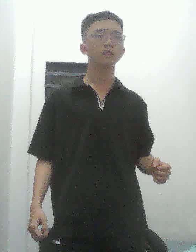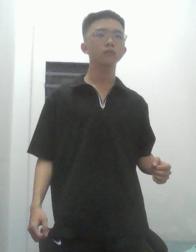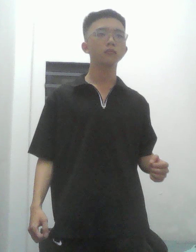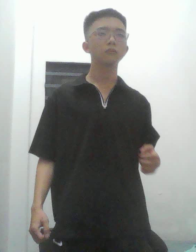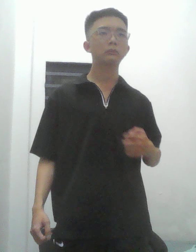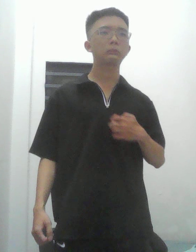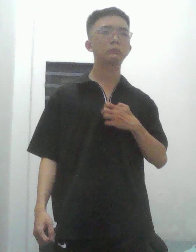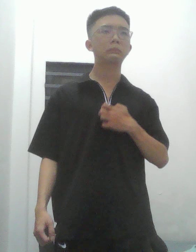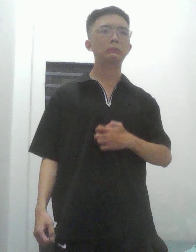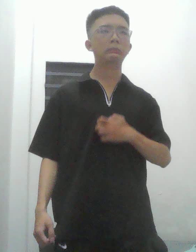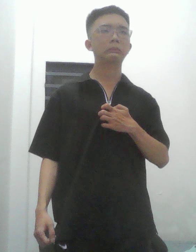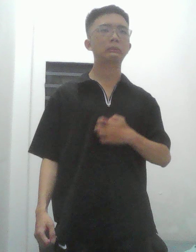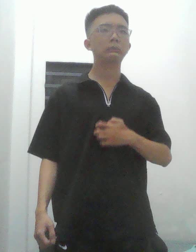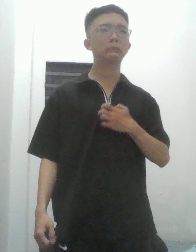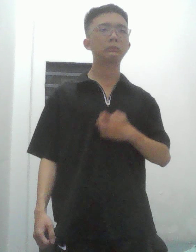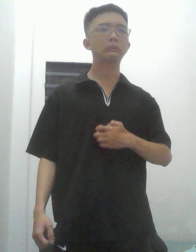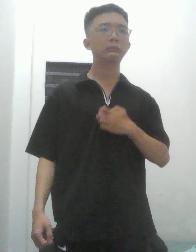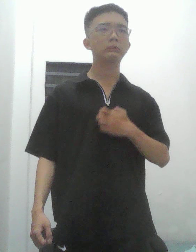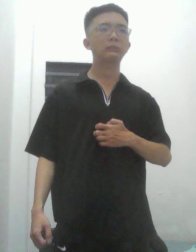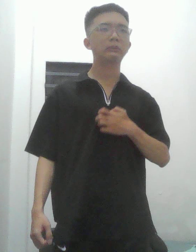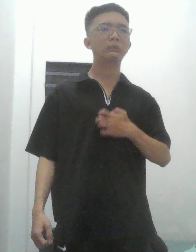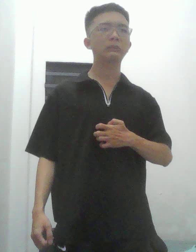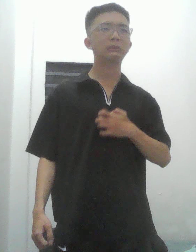ghen